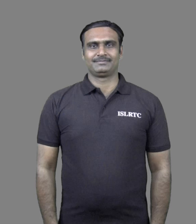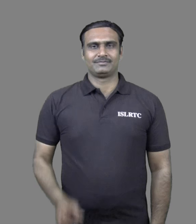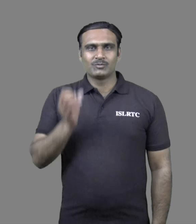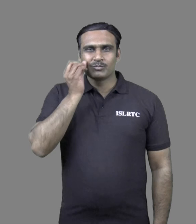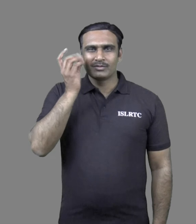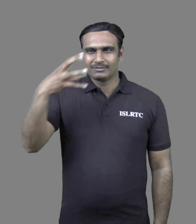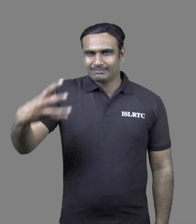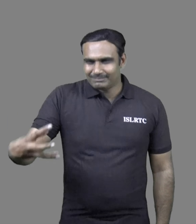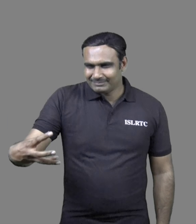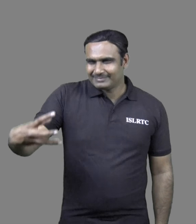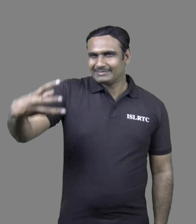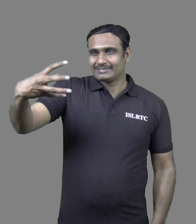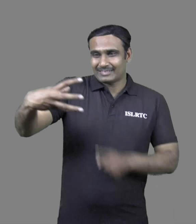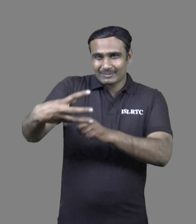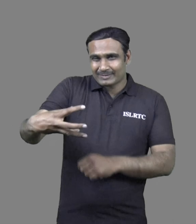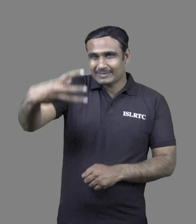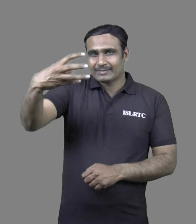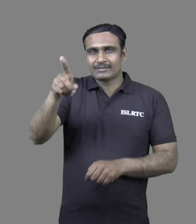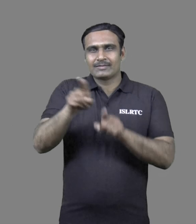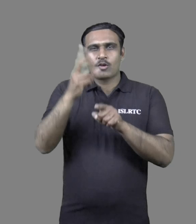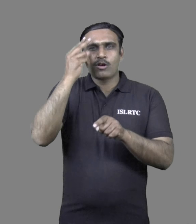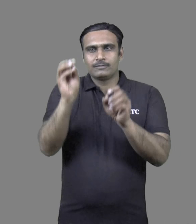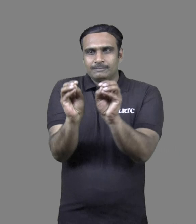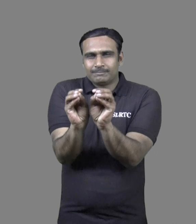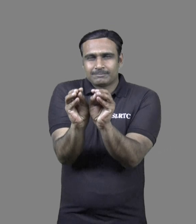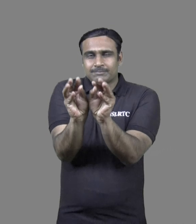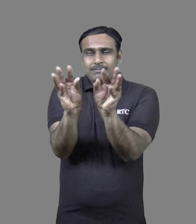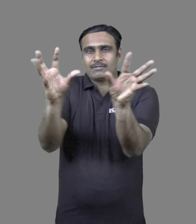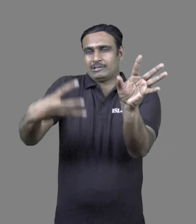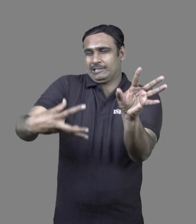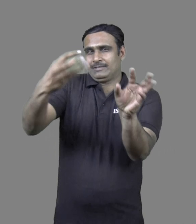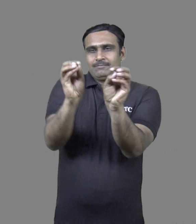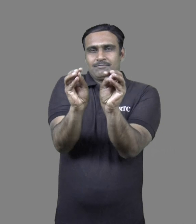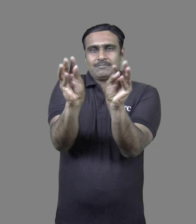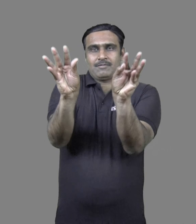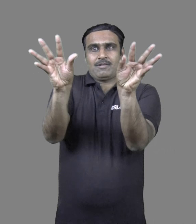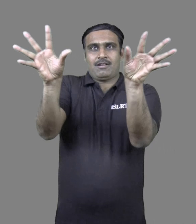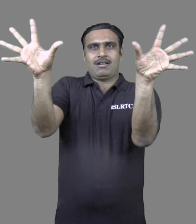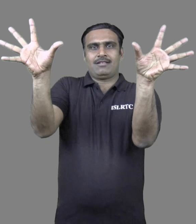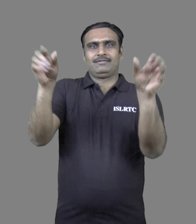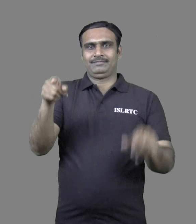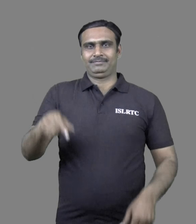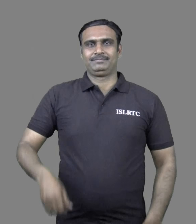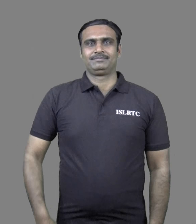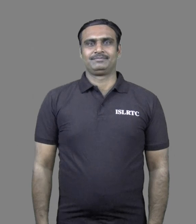Dawn